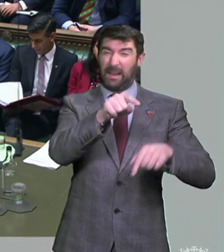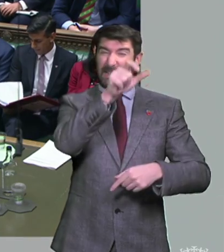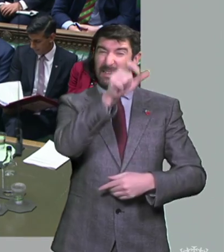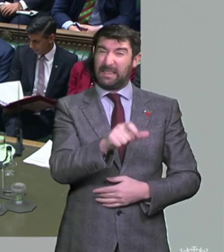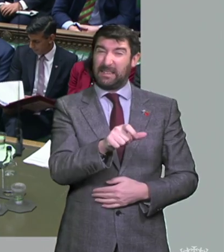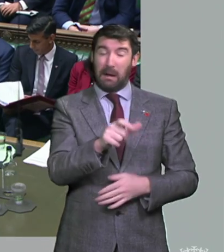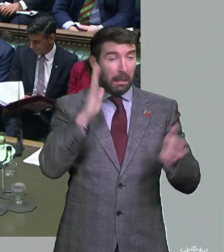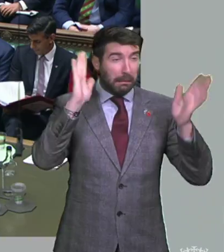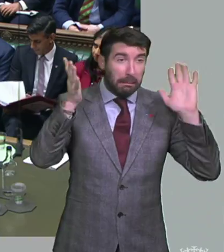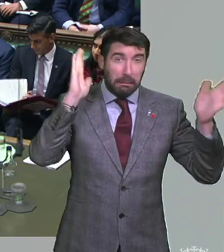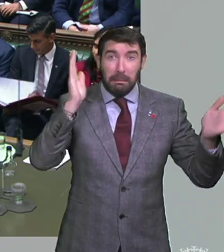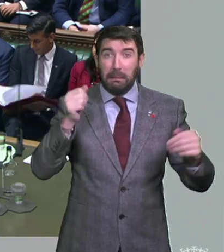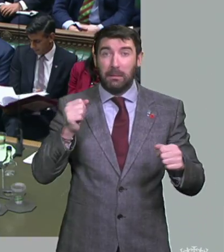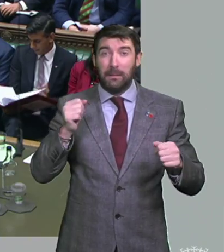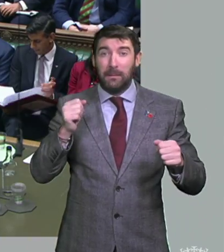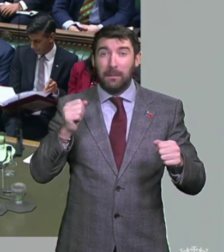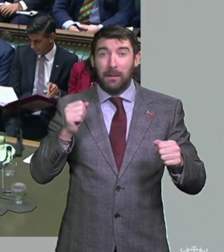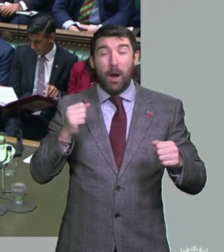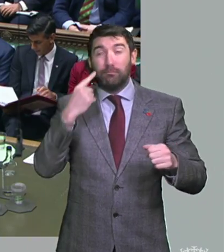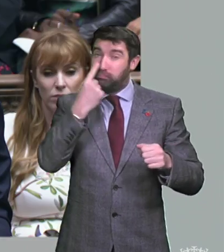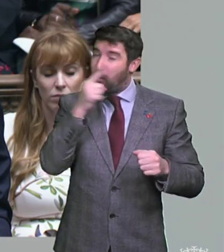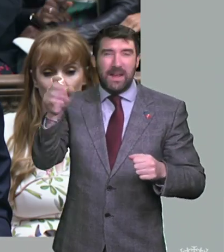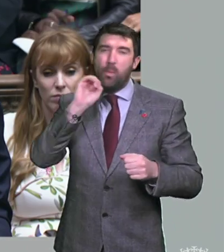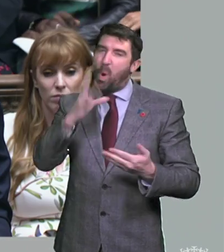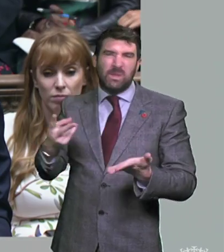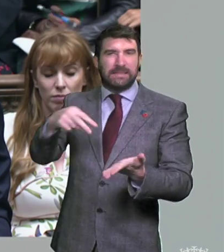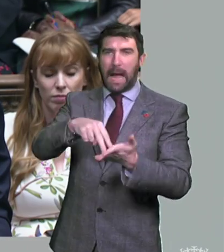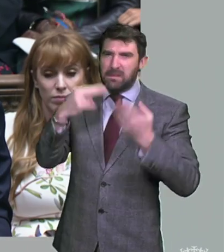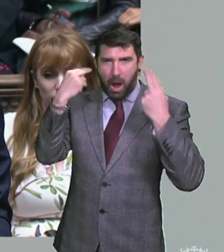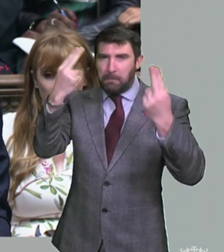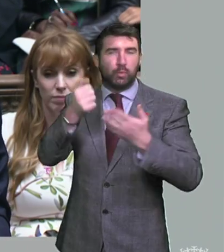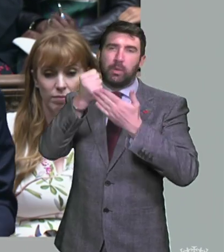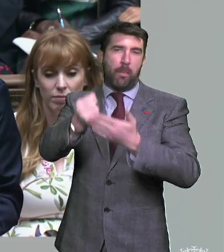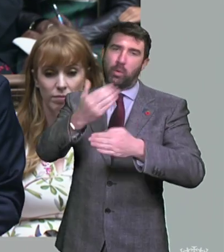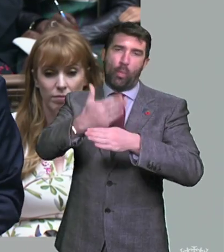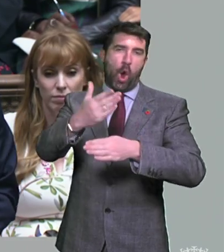Take Shell, which made record profits this year of £26 billion.